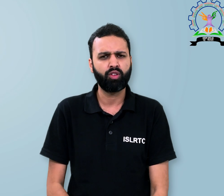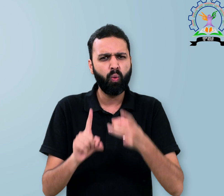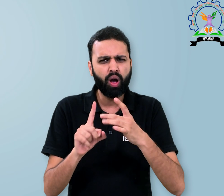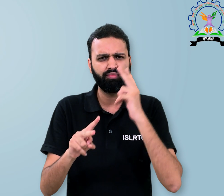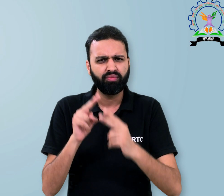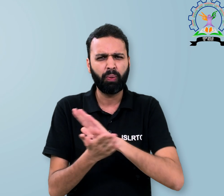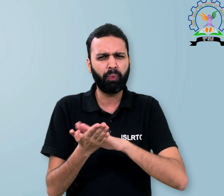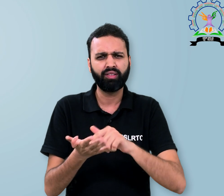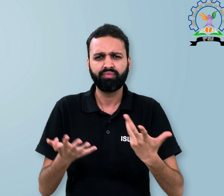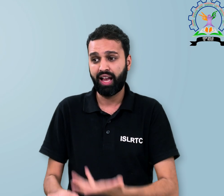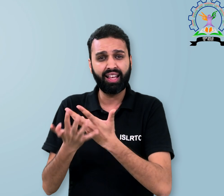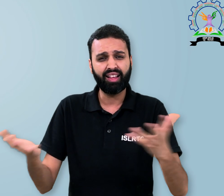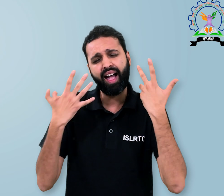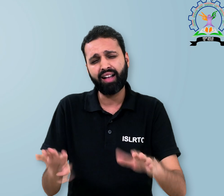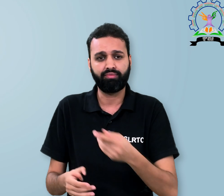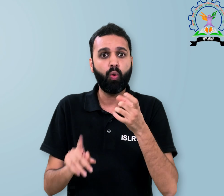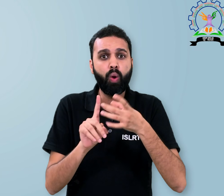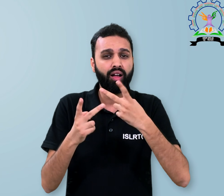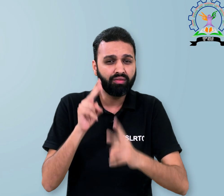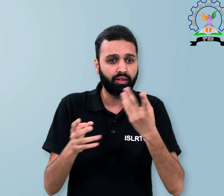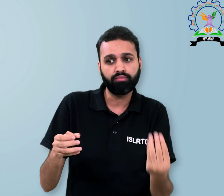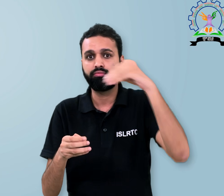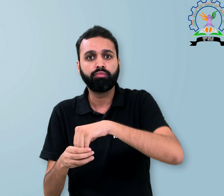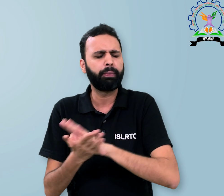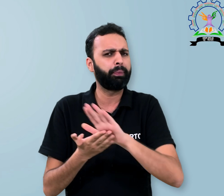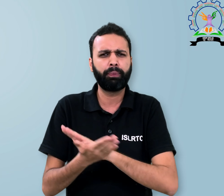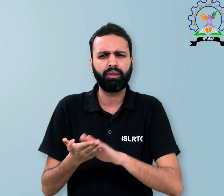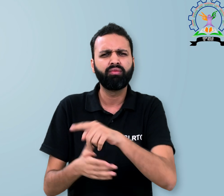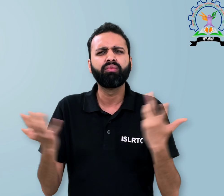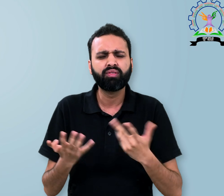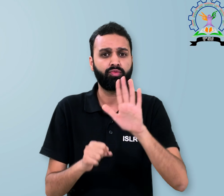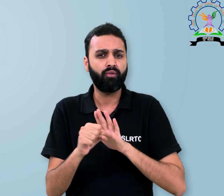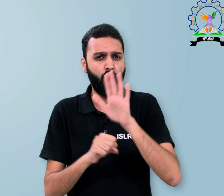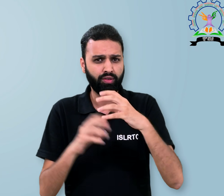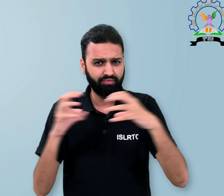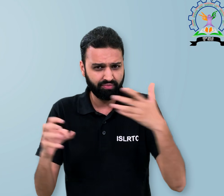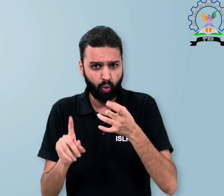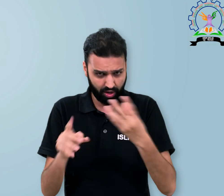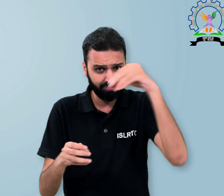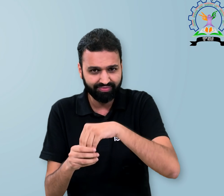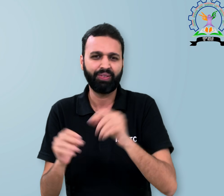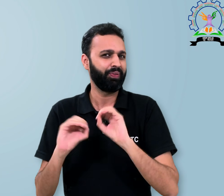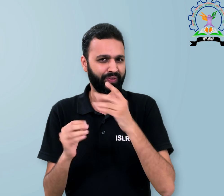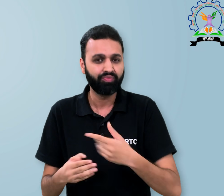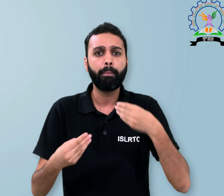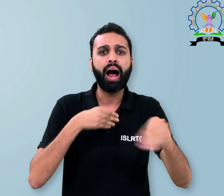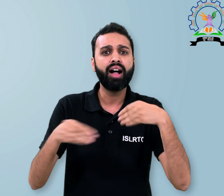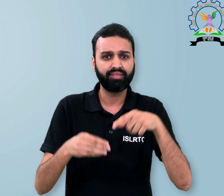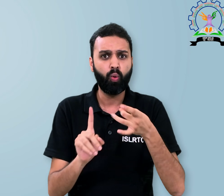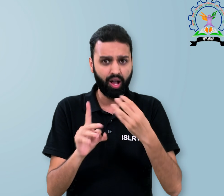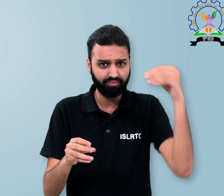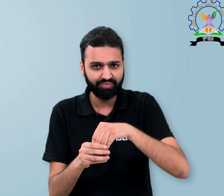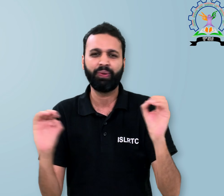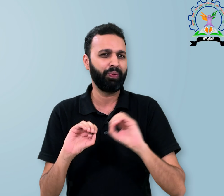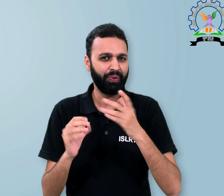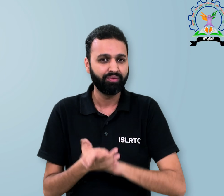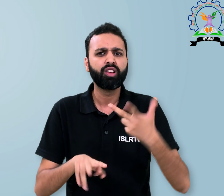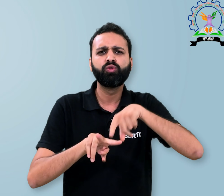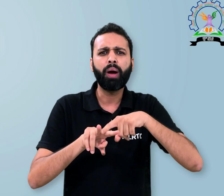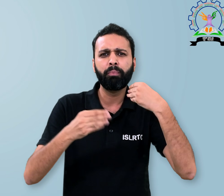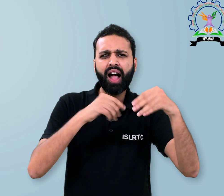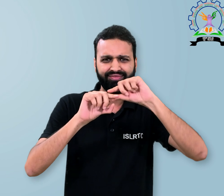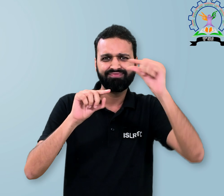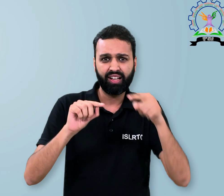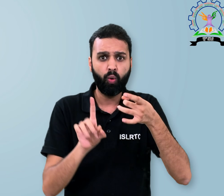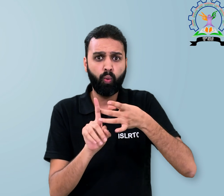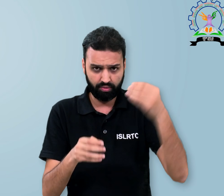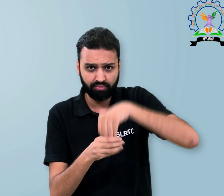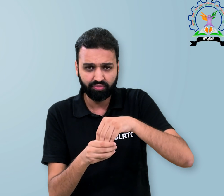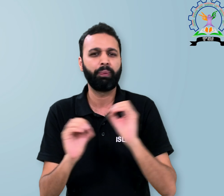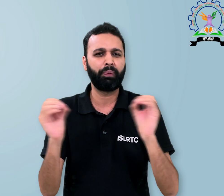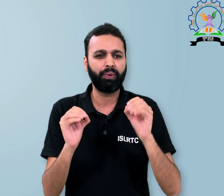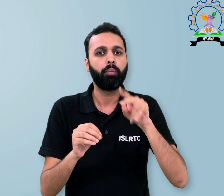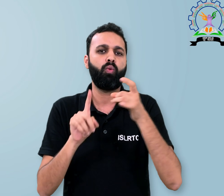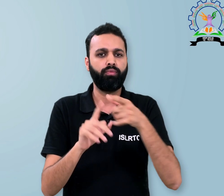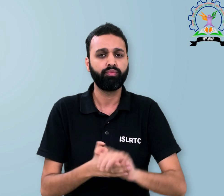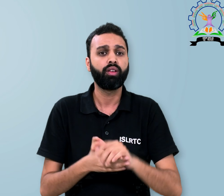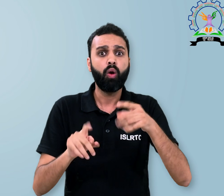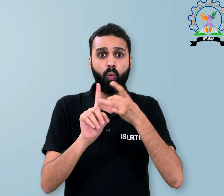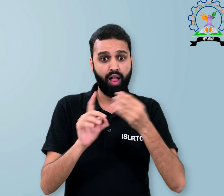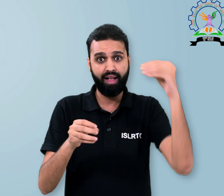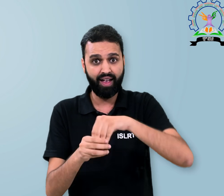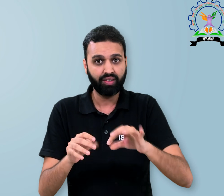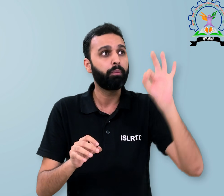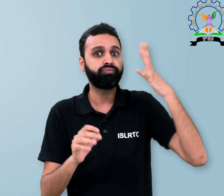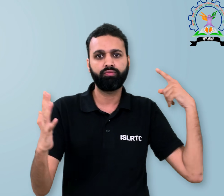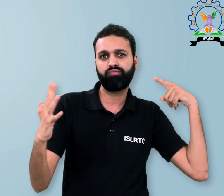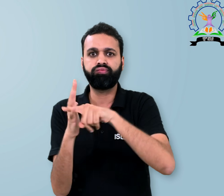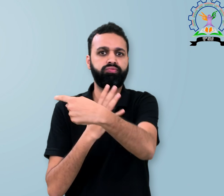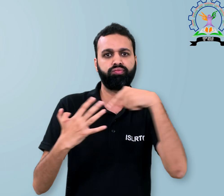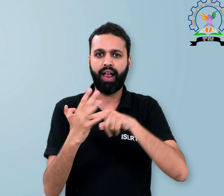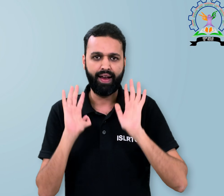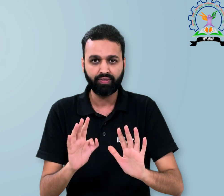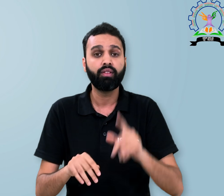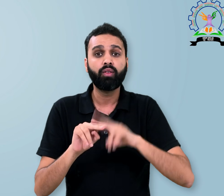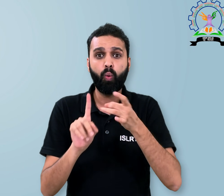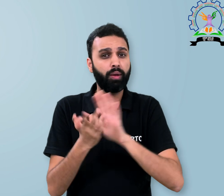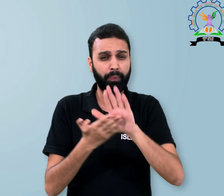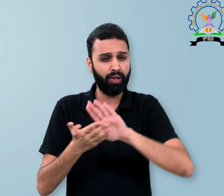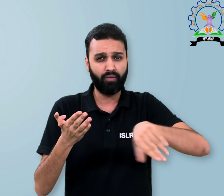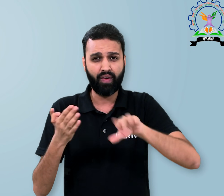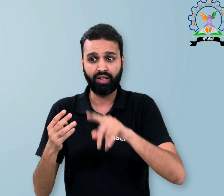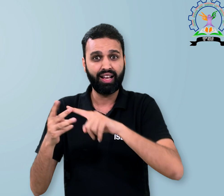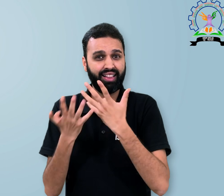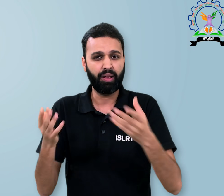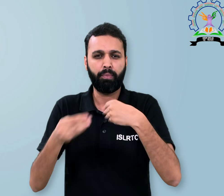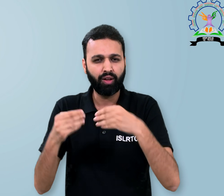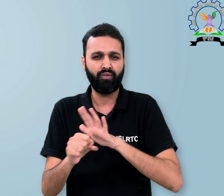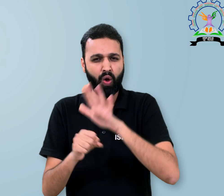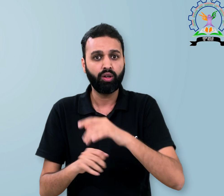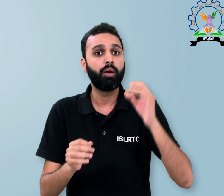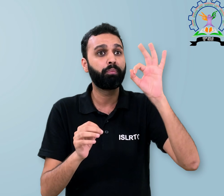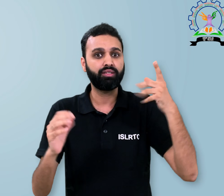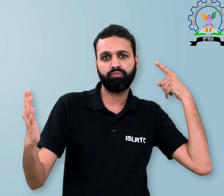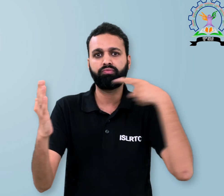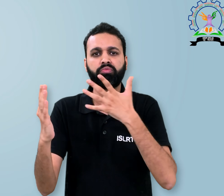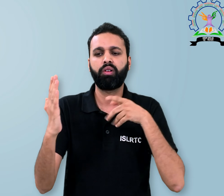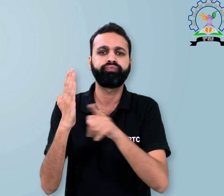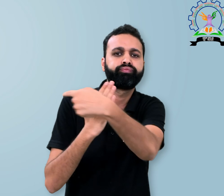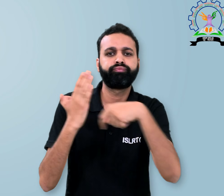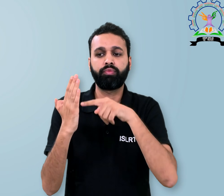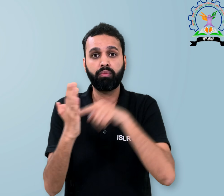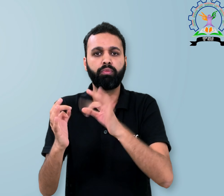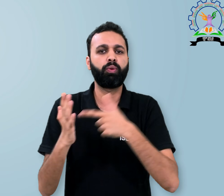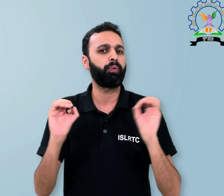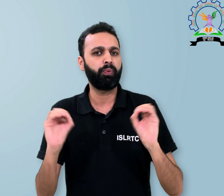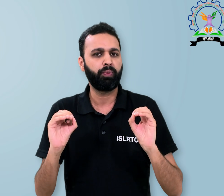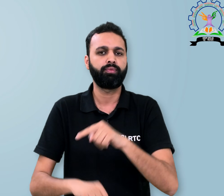Non-metals are not sonorous and are poor conductors of heat and electricity.